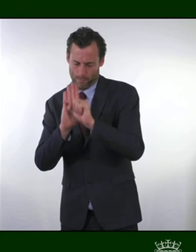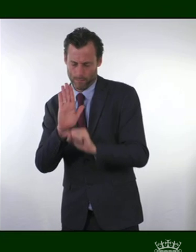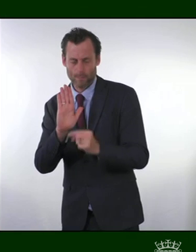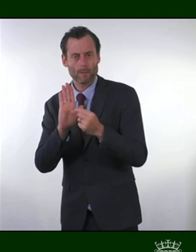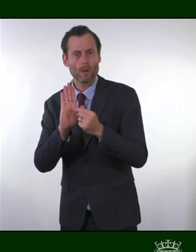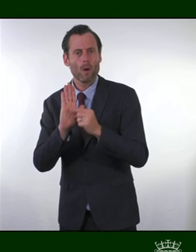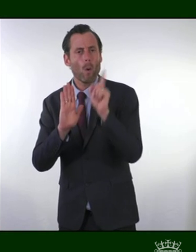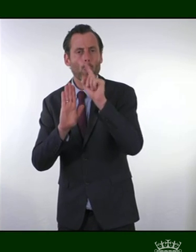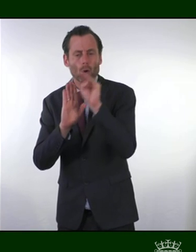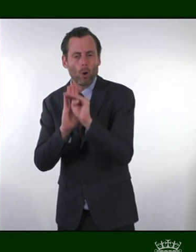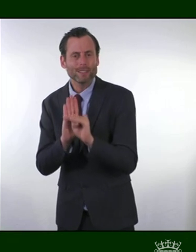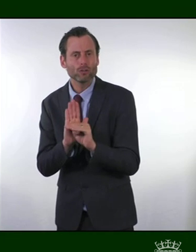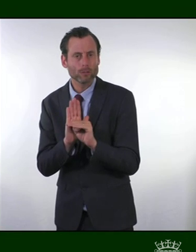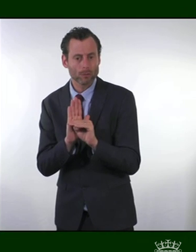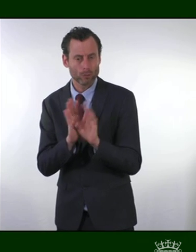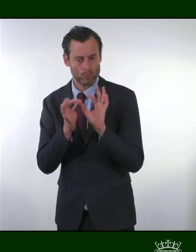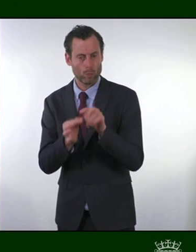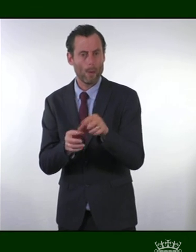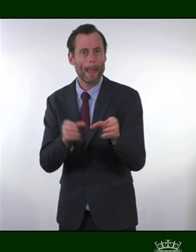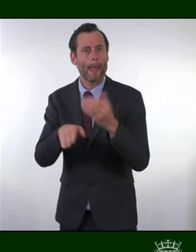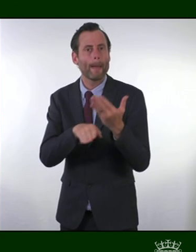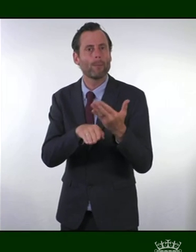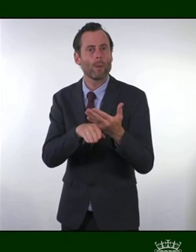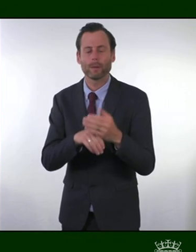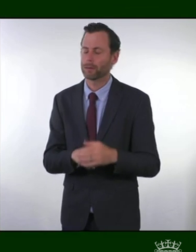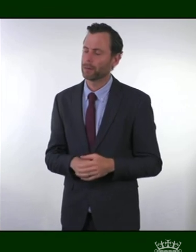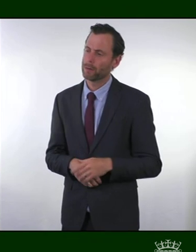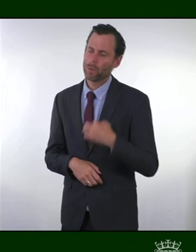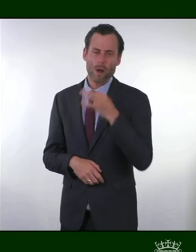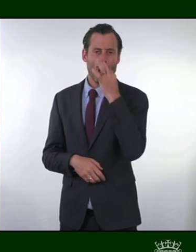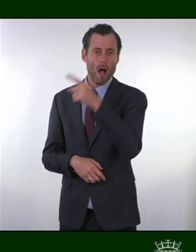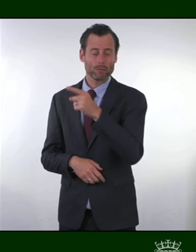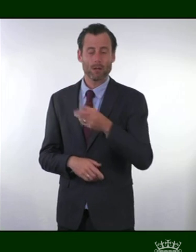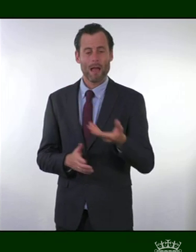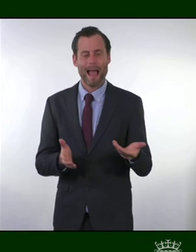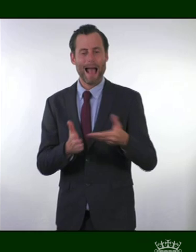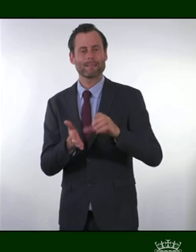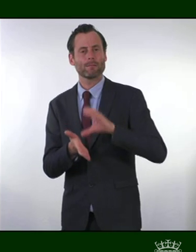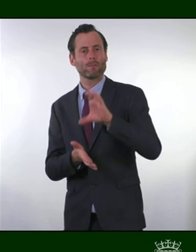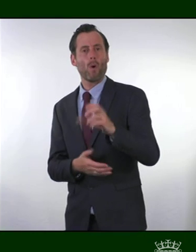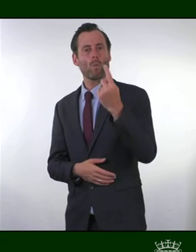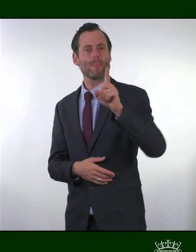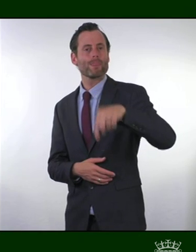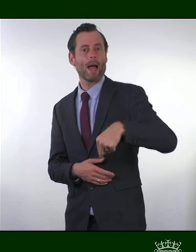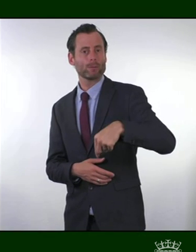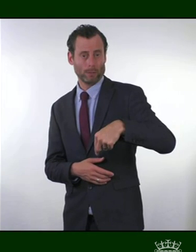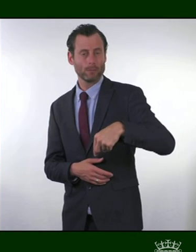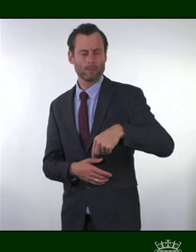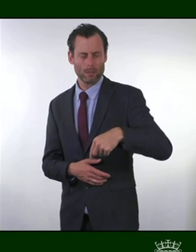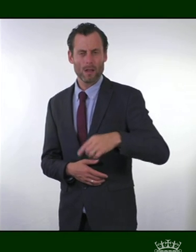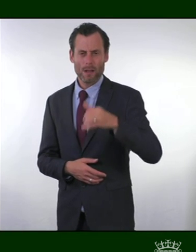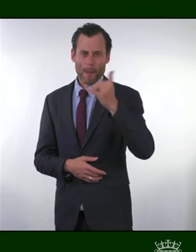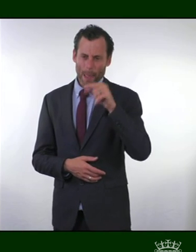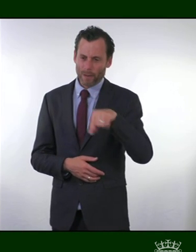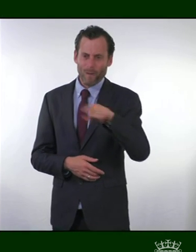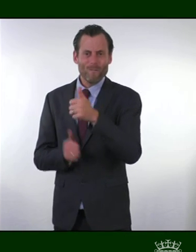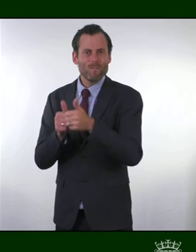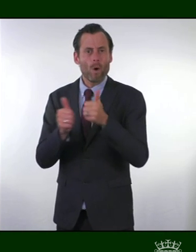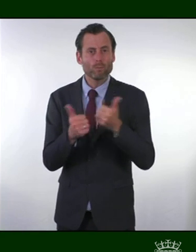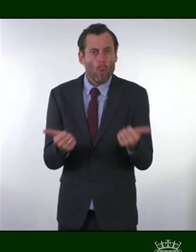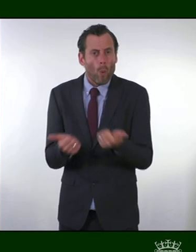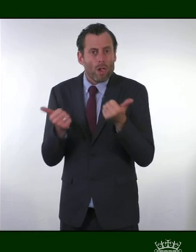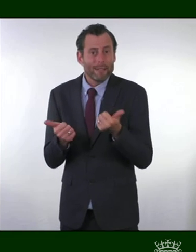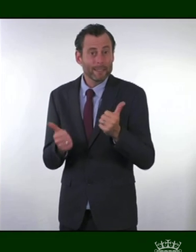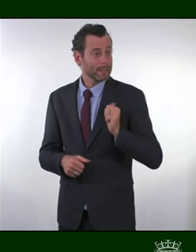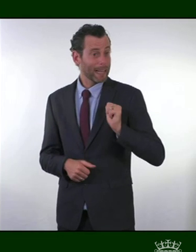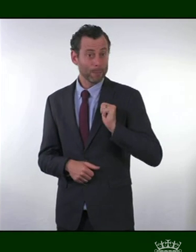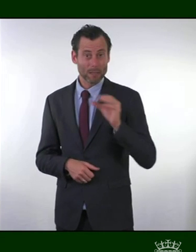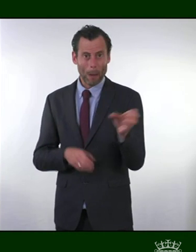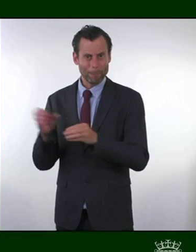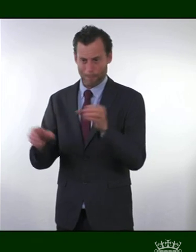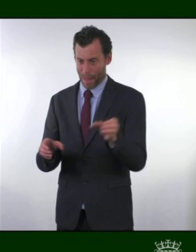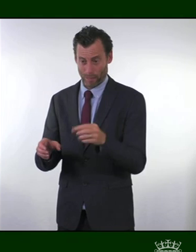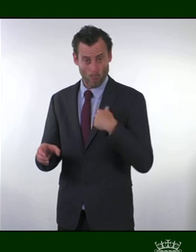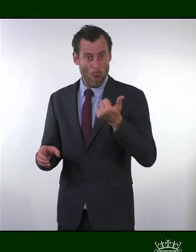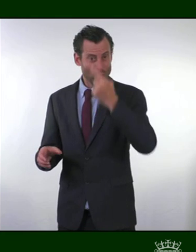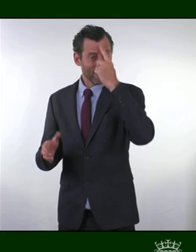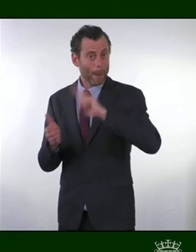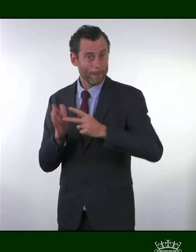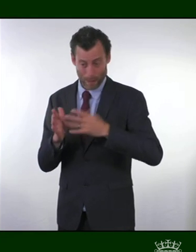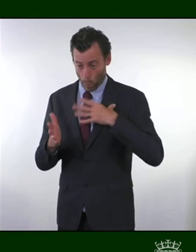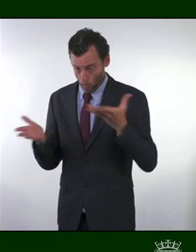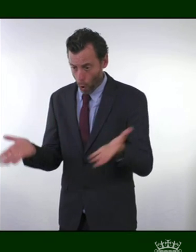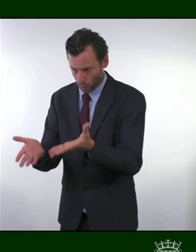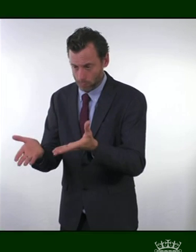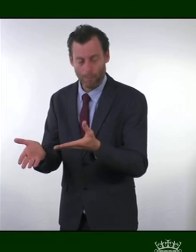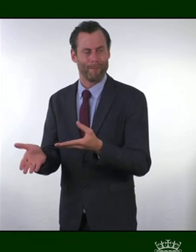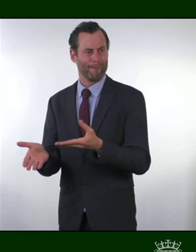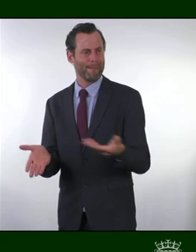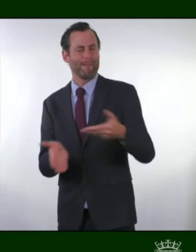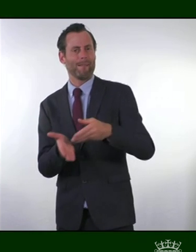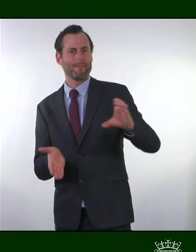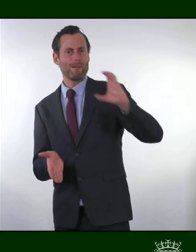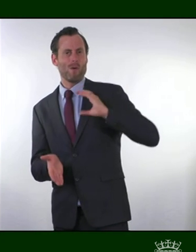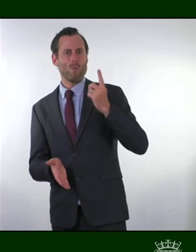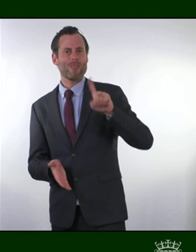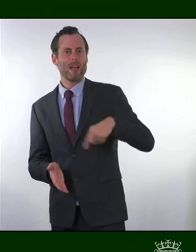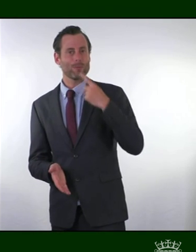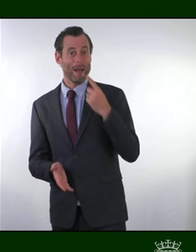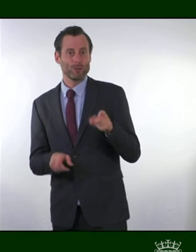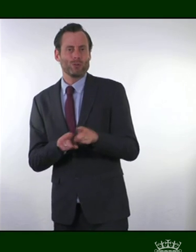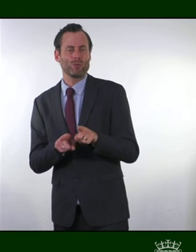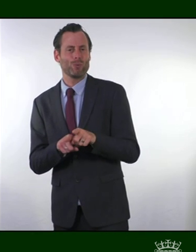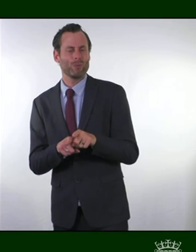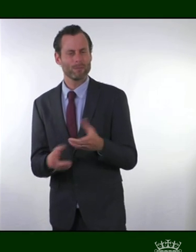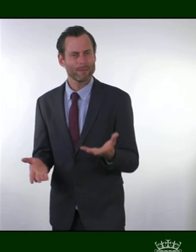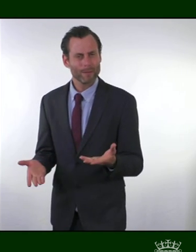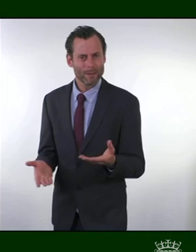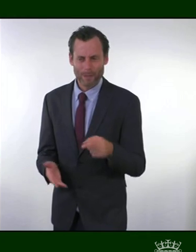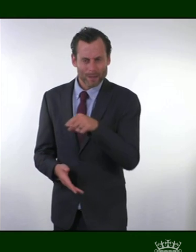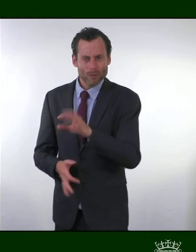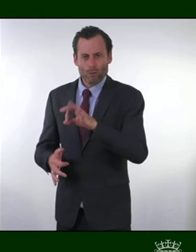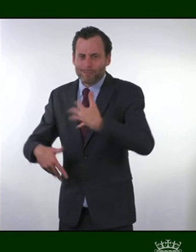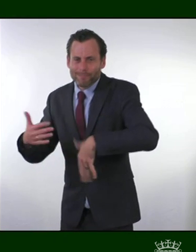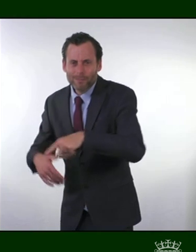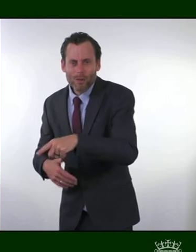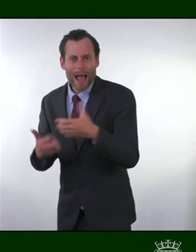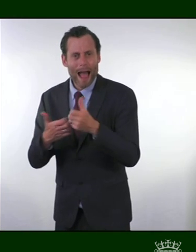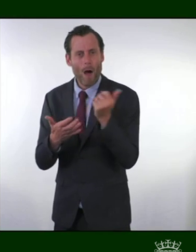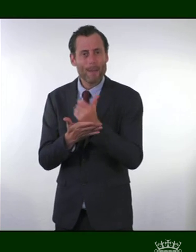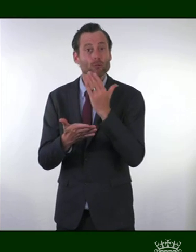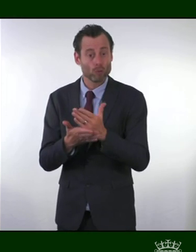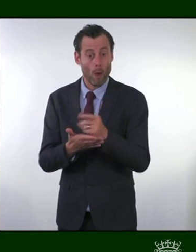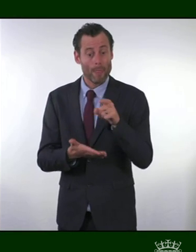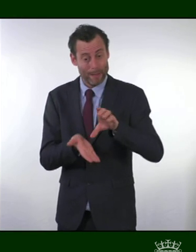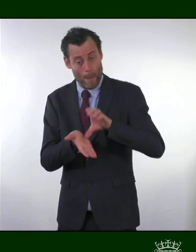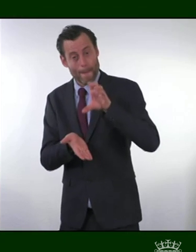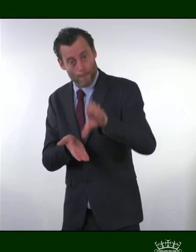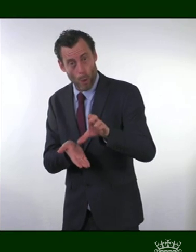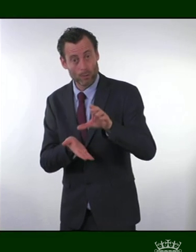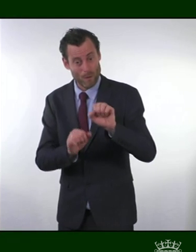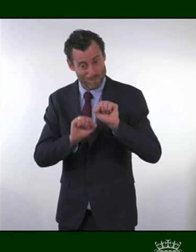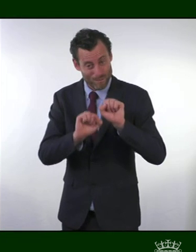But, first, how can he ensure that that money will not just go to those employers who were already planning to bring people back into work and, secondly, what will he do for those firms that lack the cash flow to be able to operate even with that bonus?